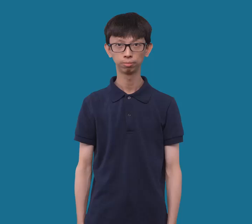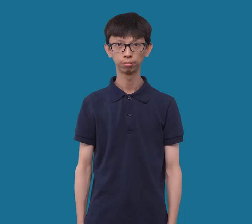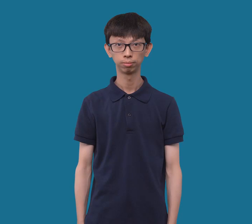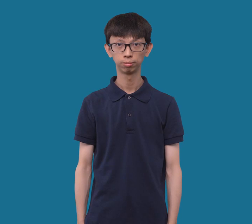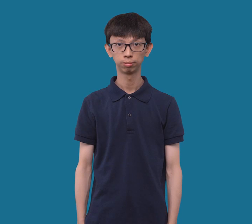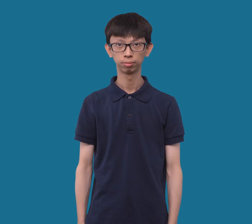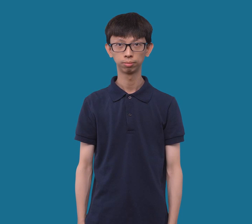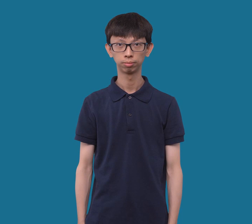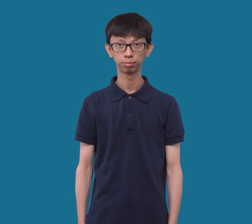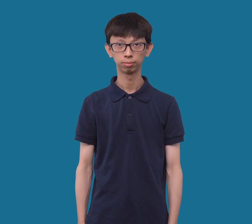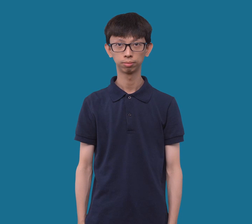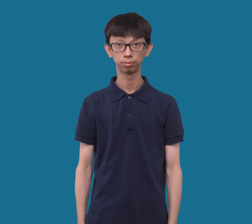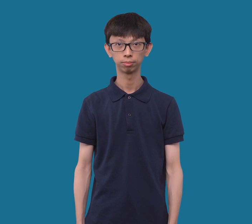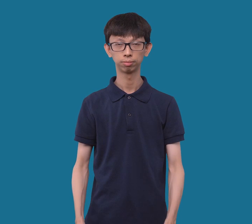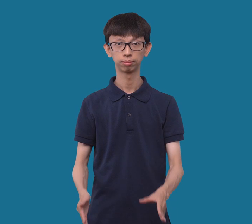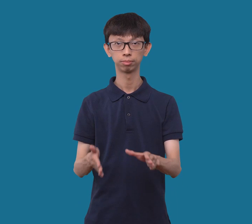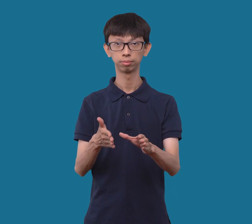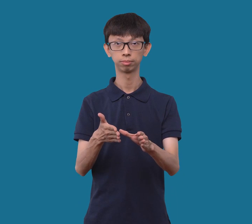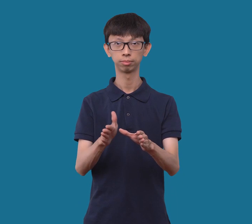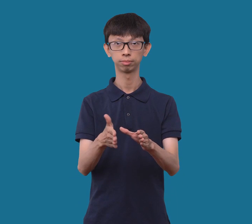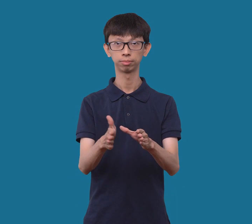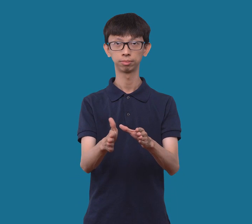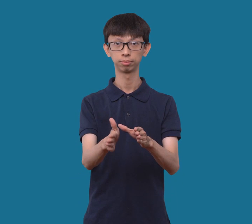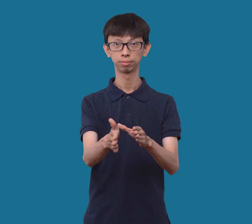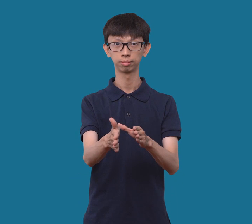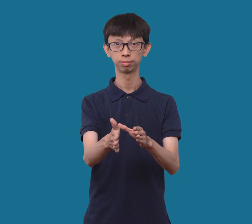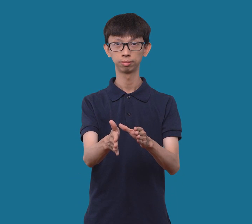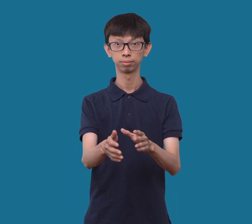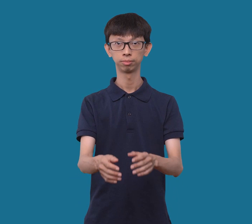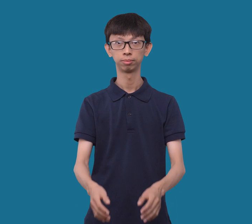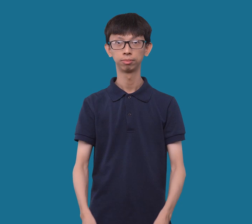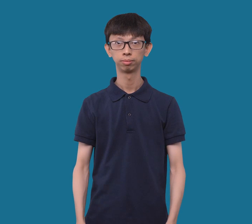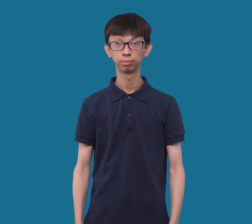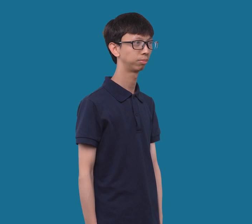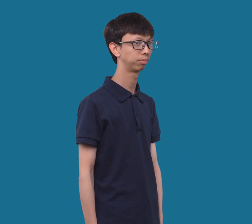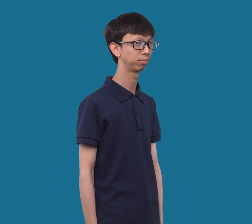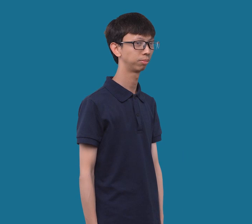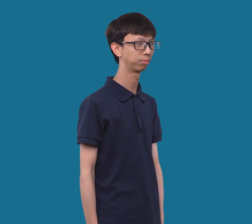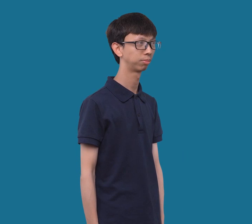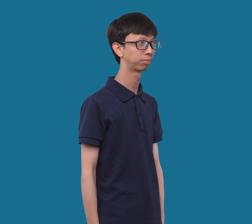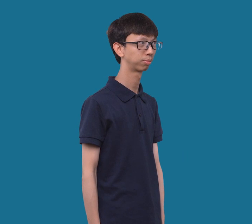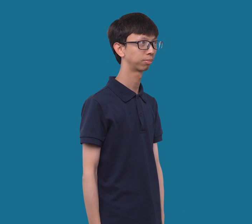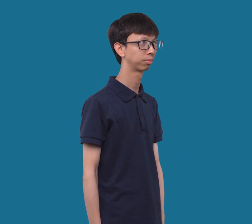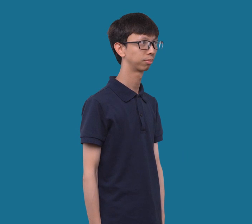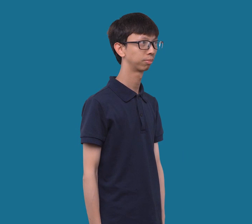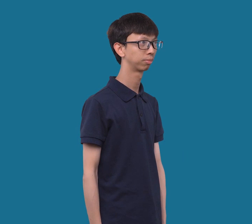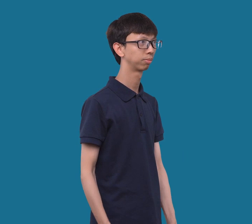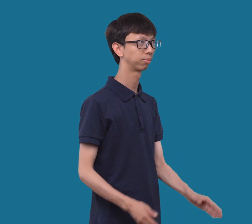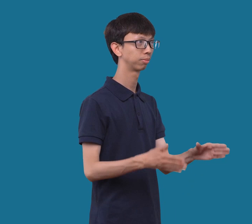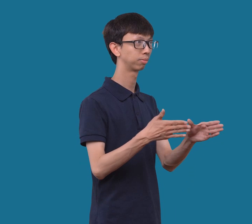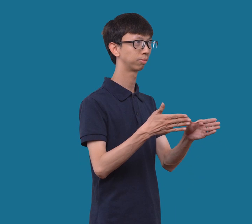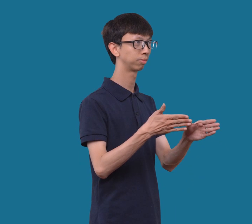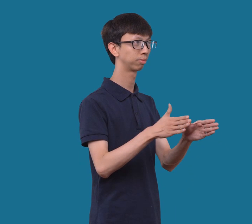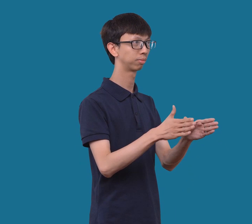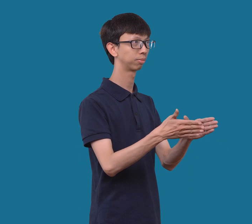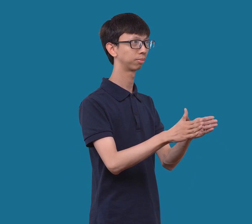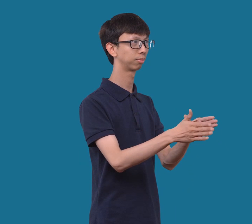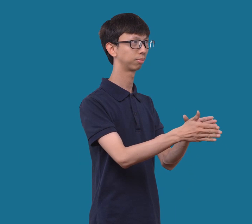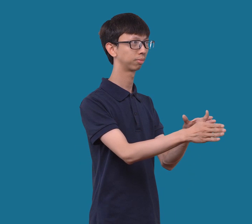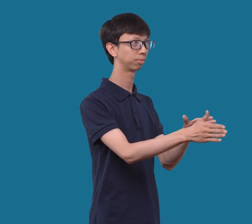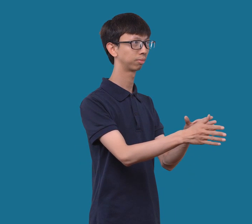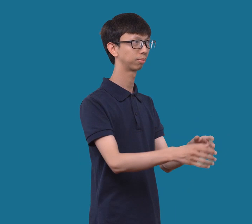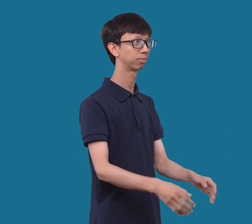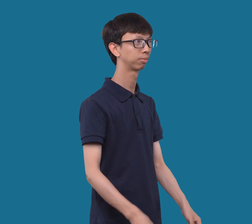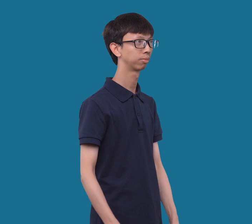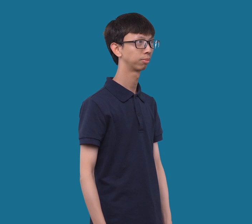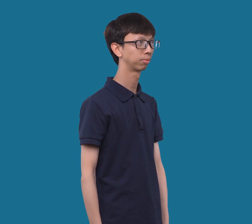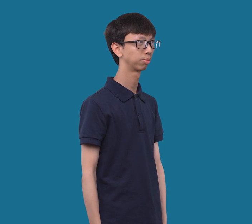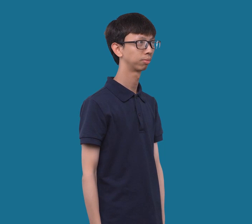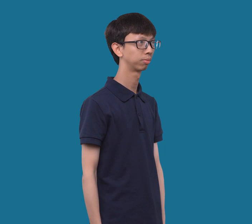bể cá